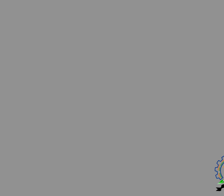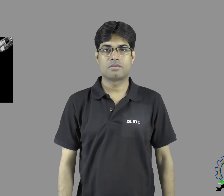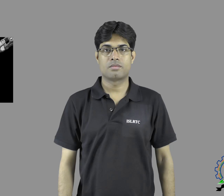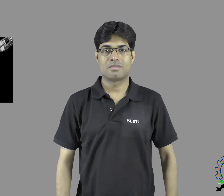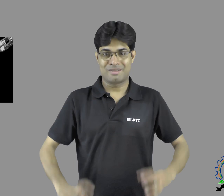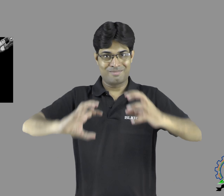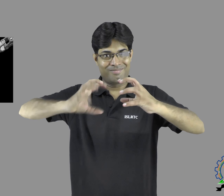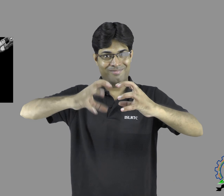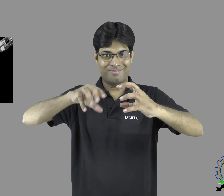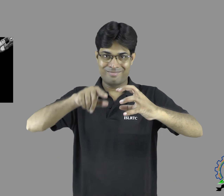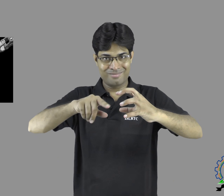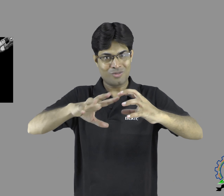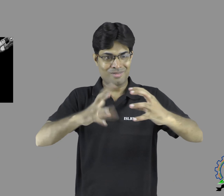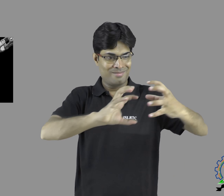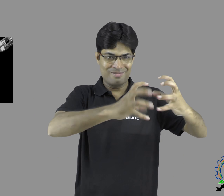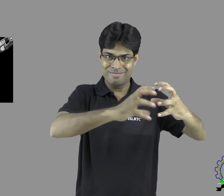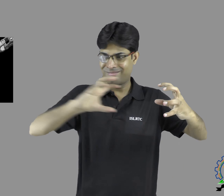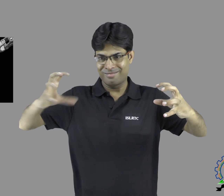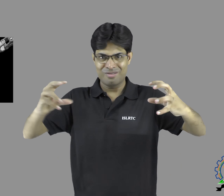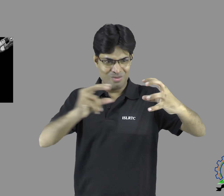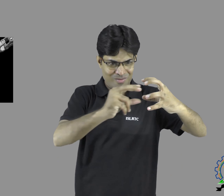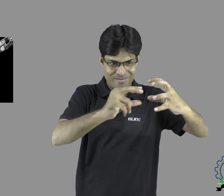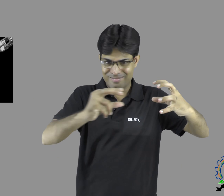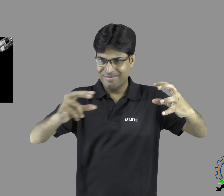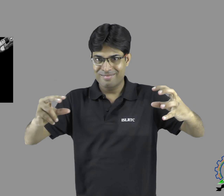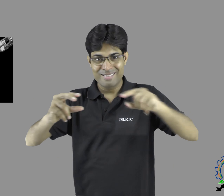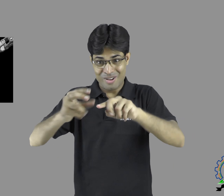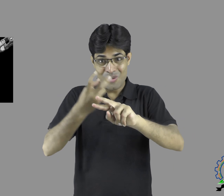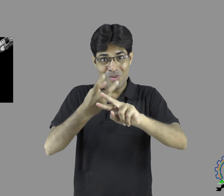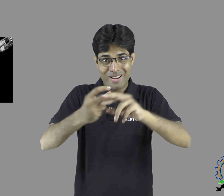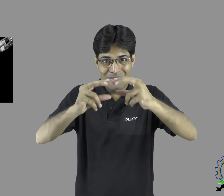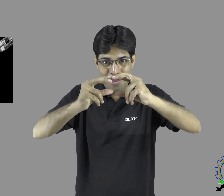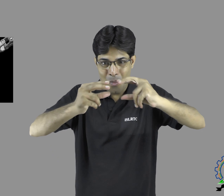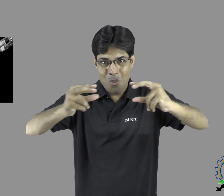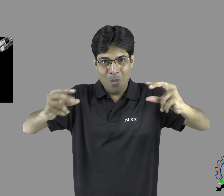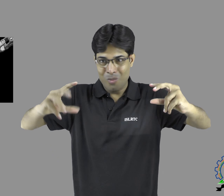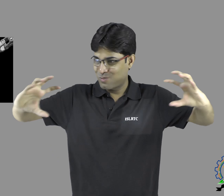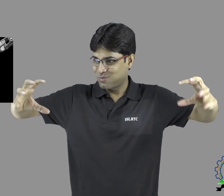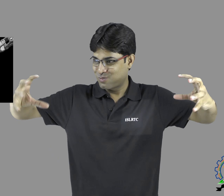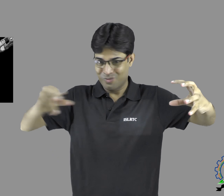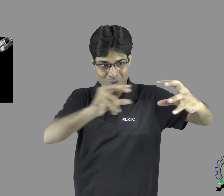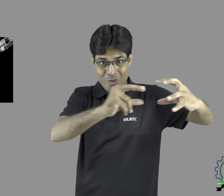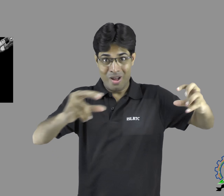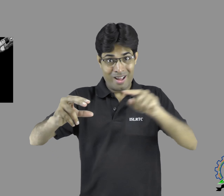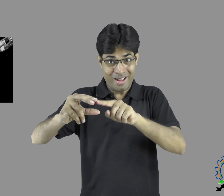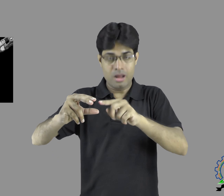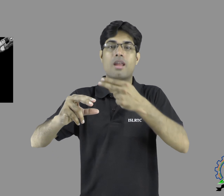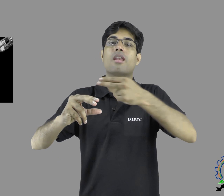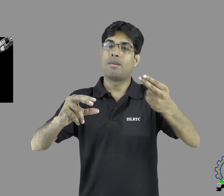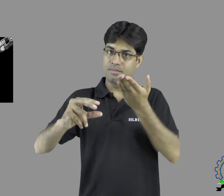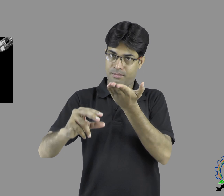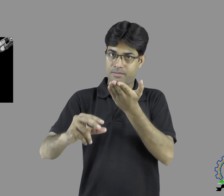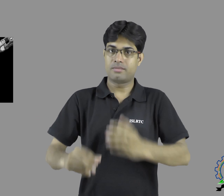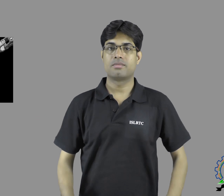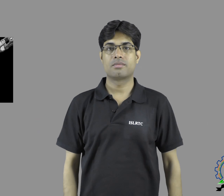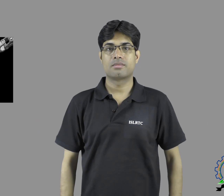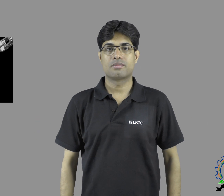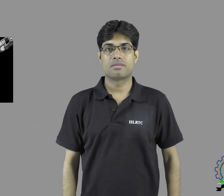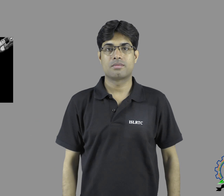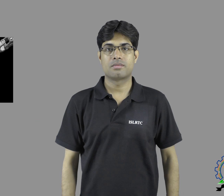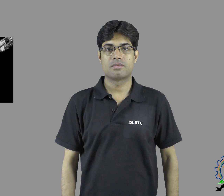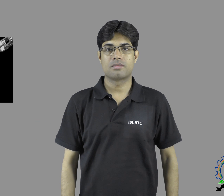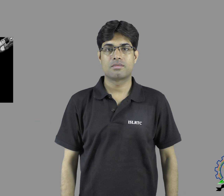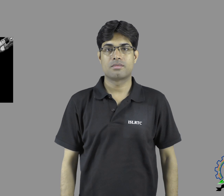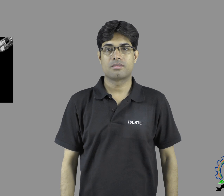connecting Shaft